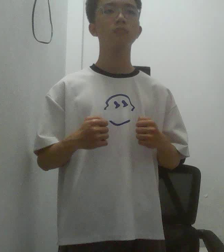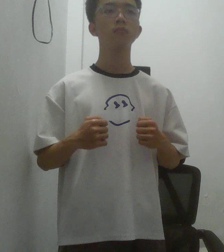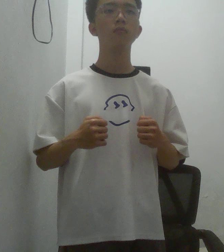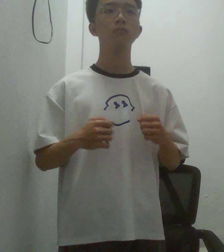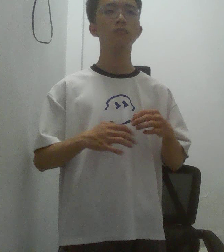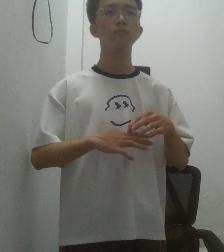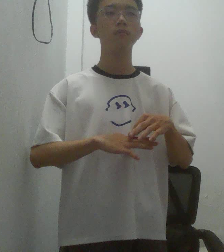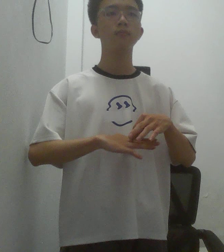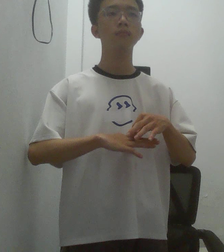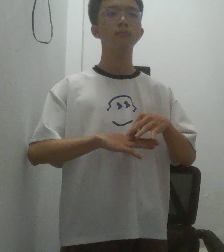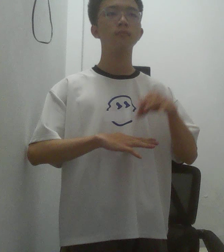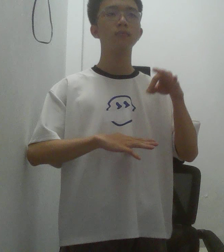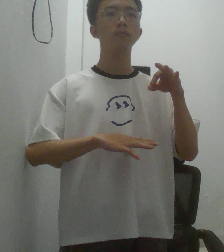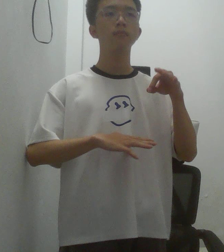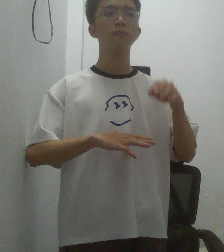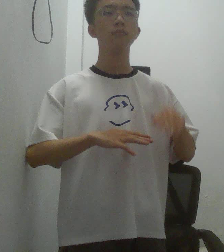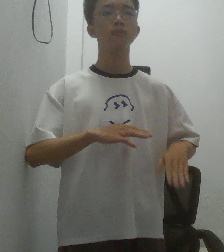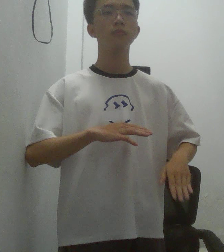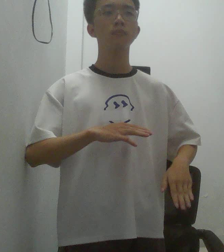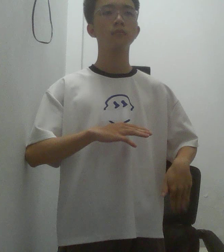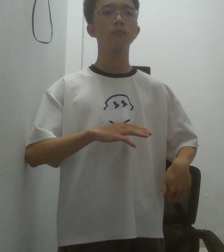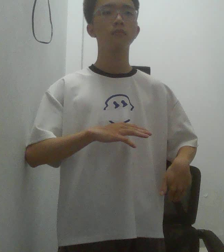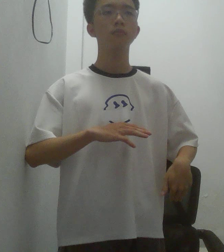tuan sau